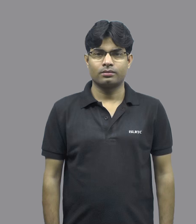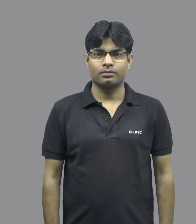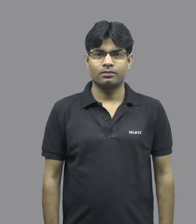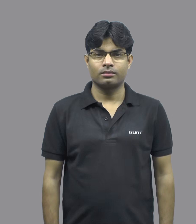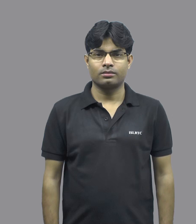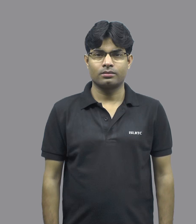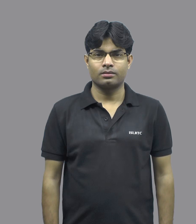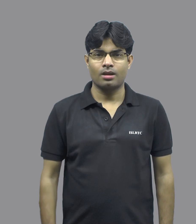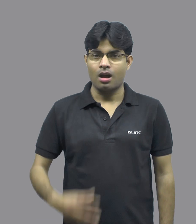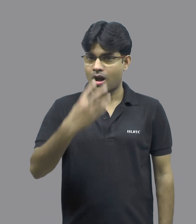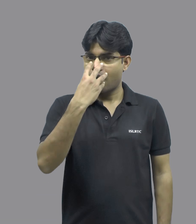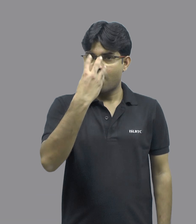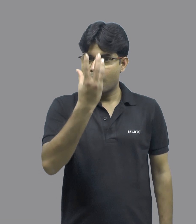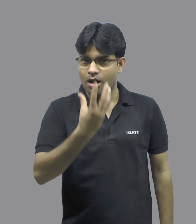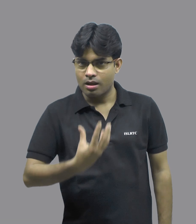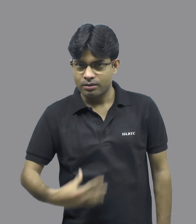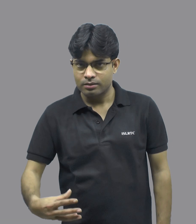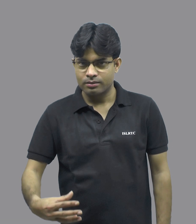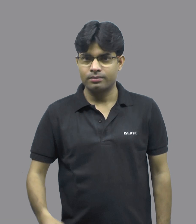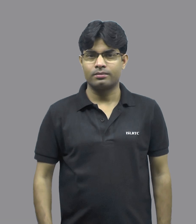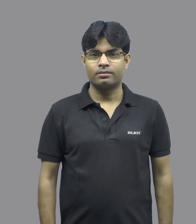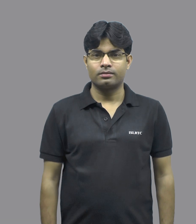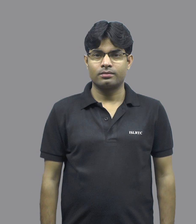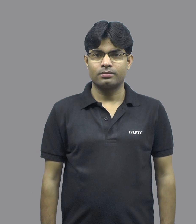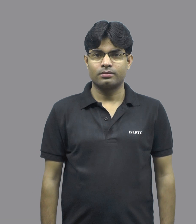Elephant